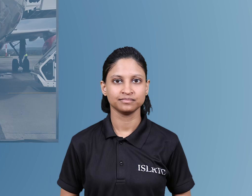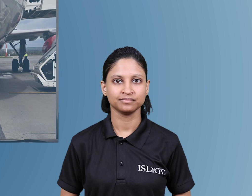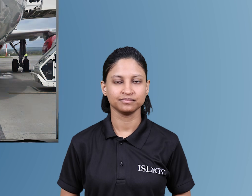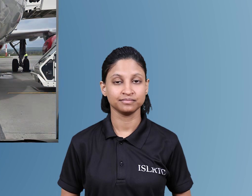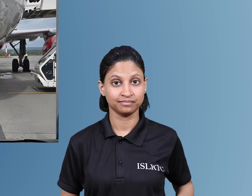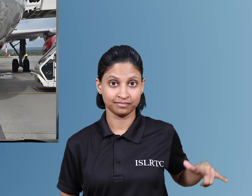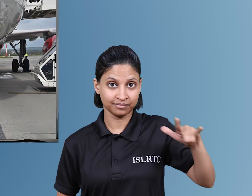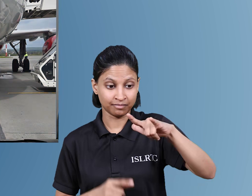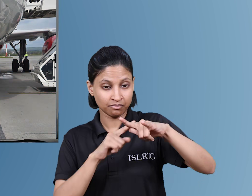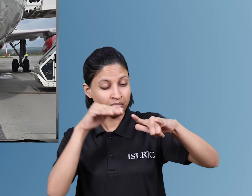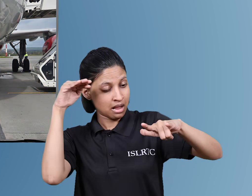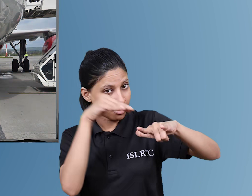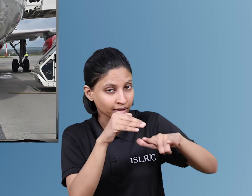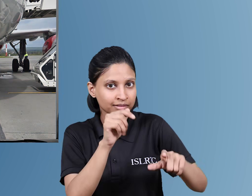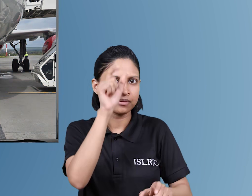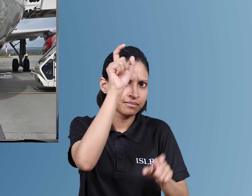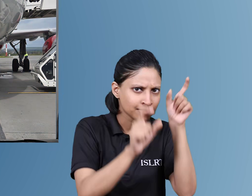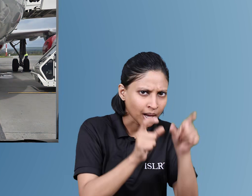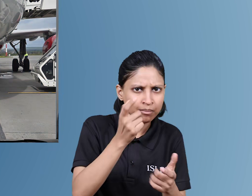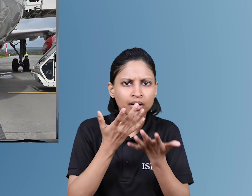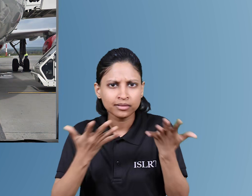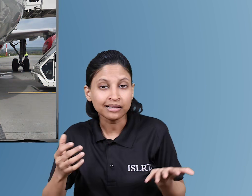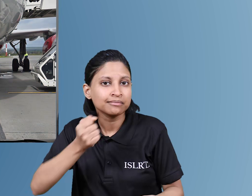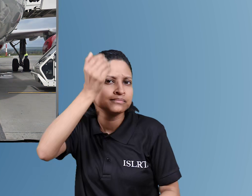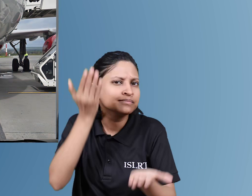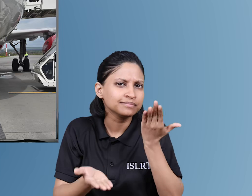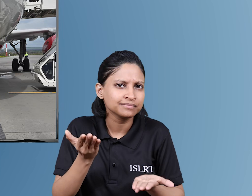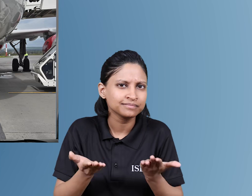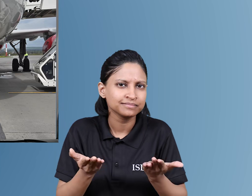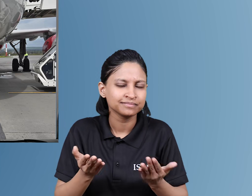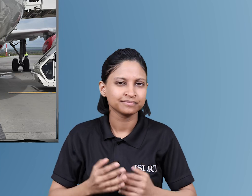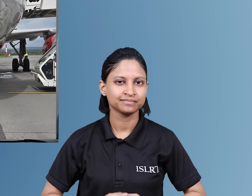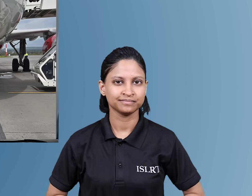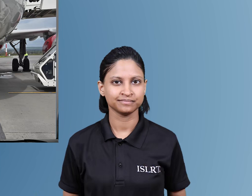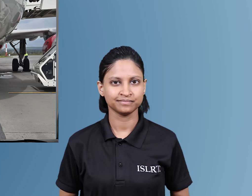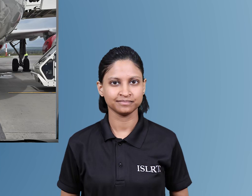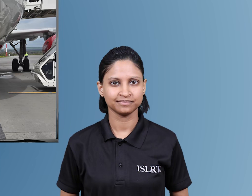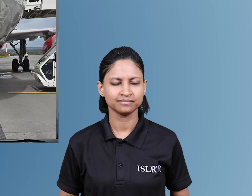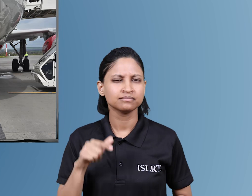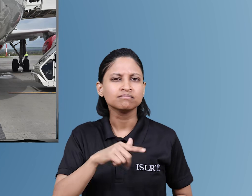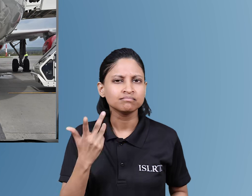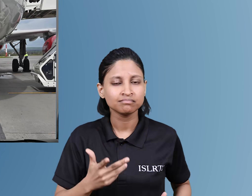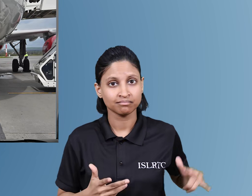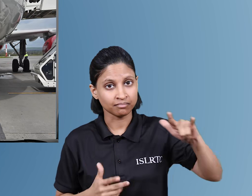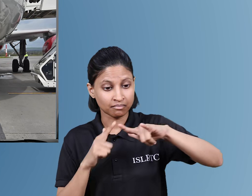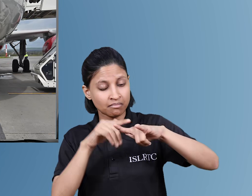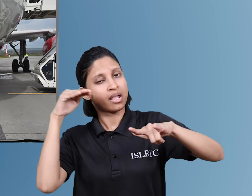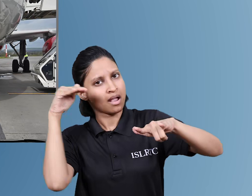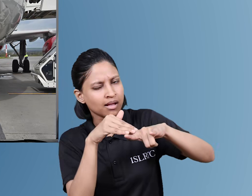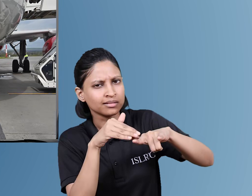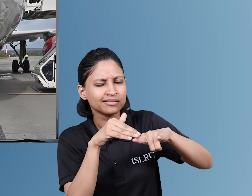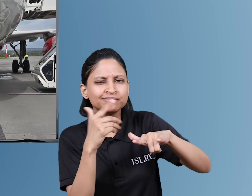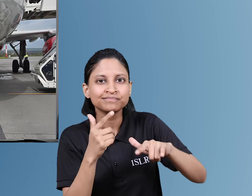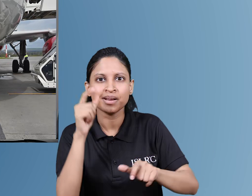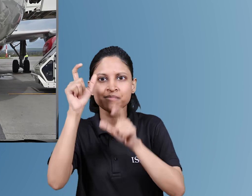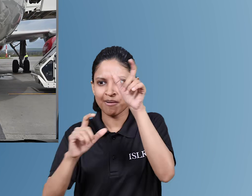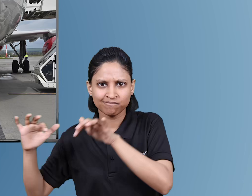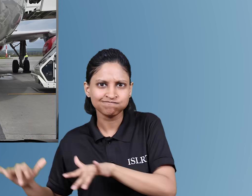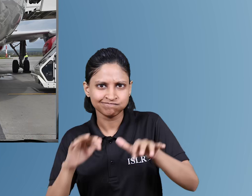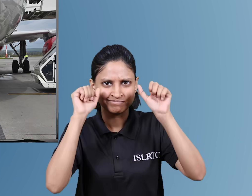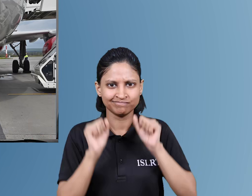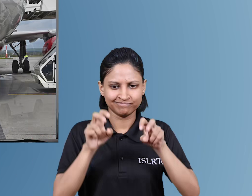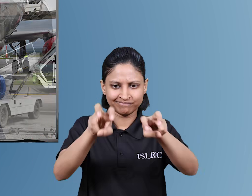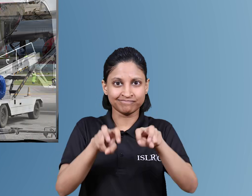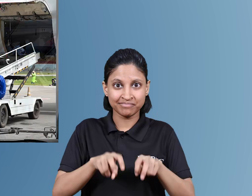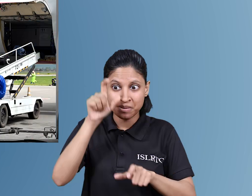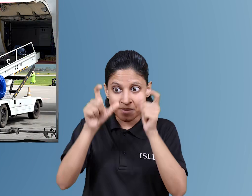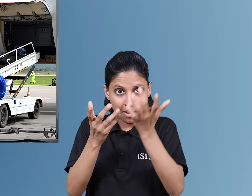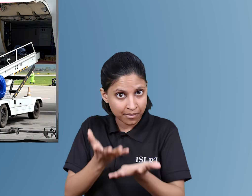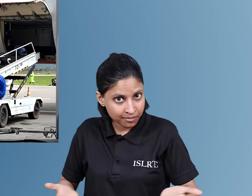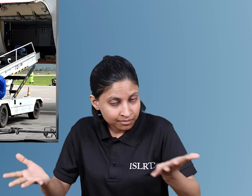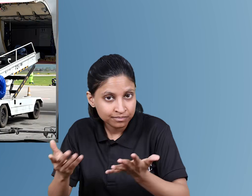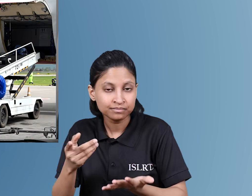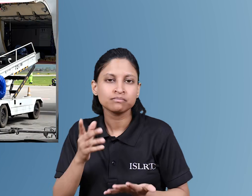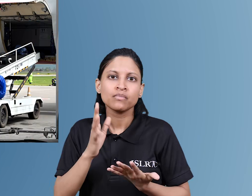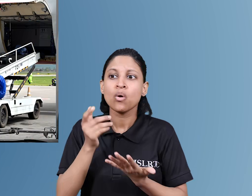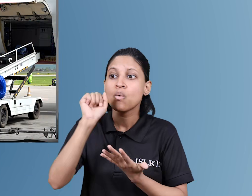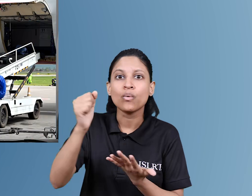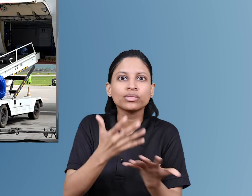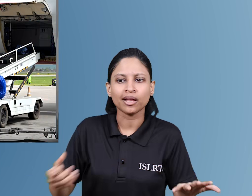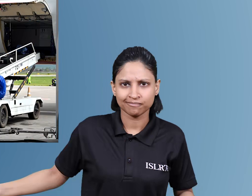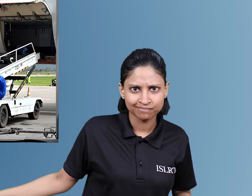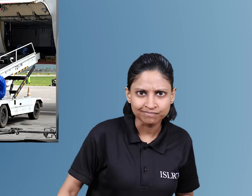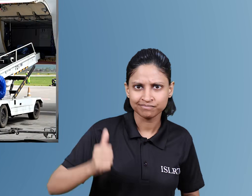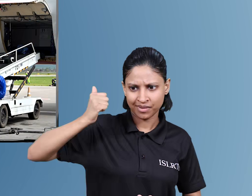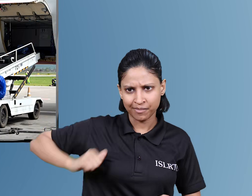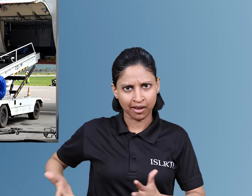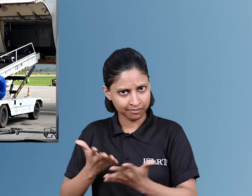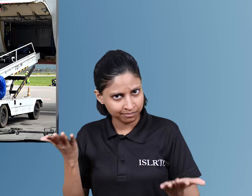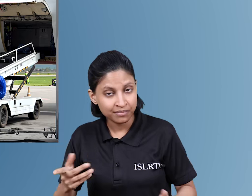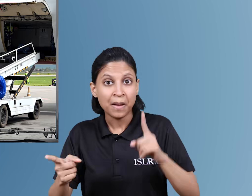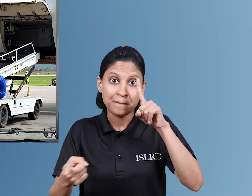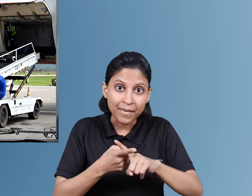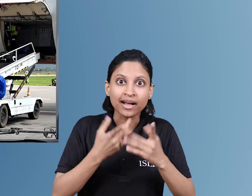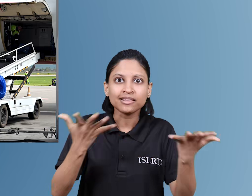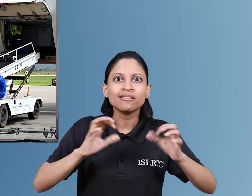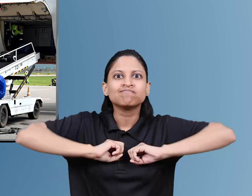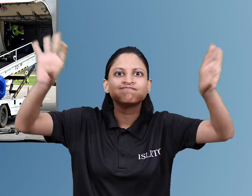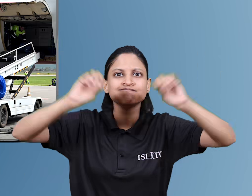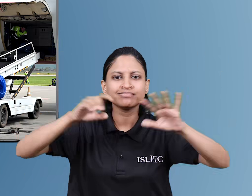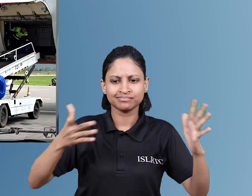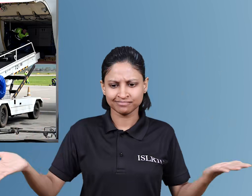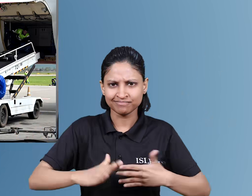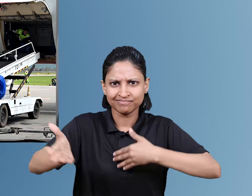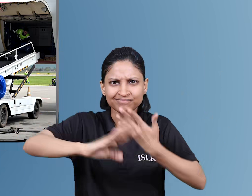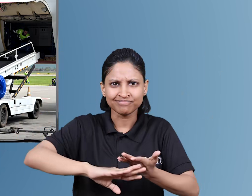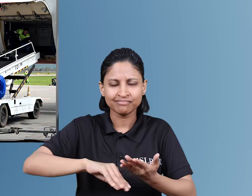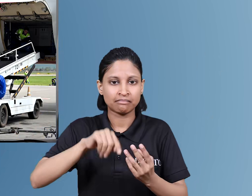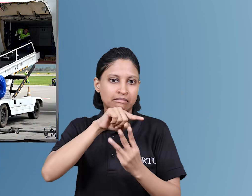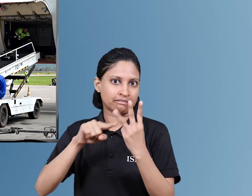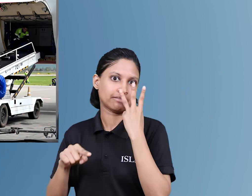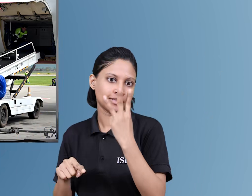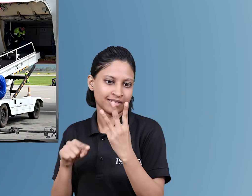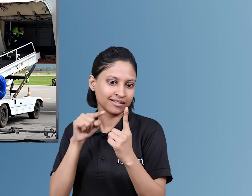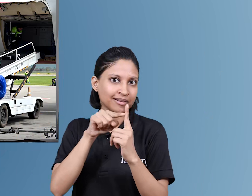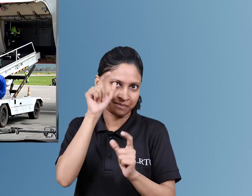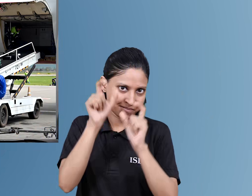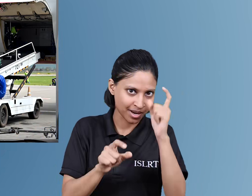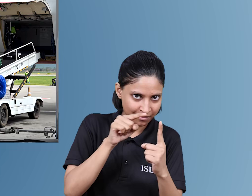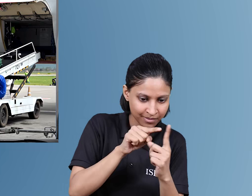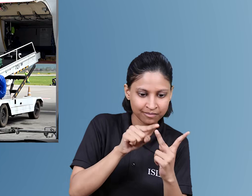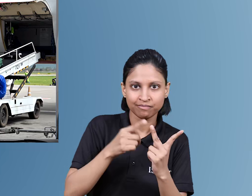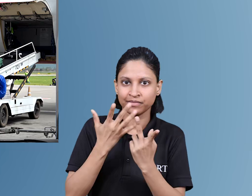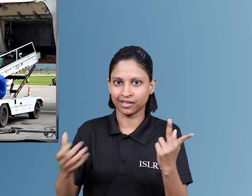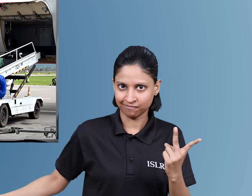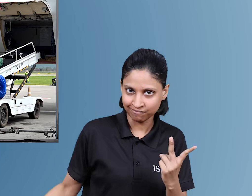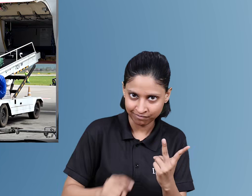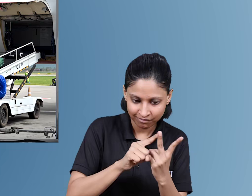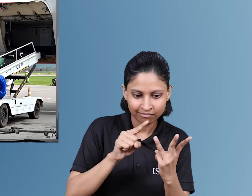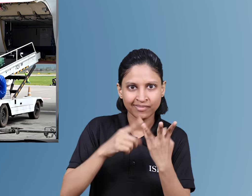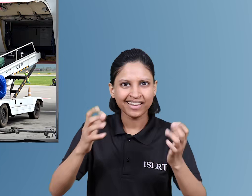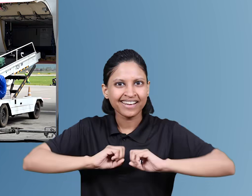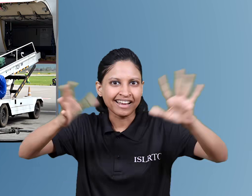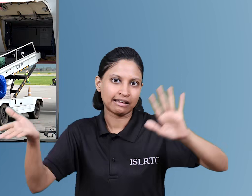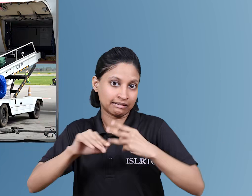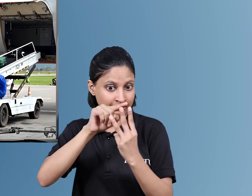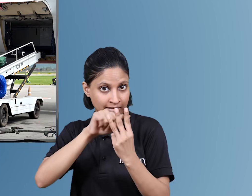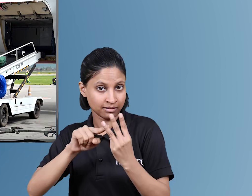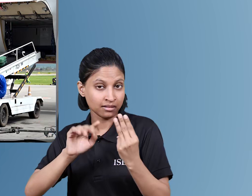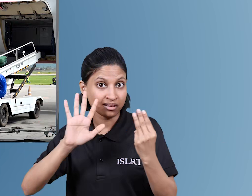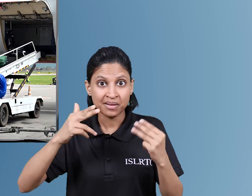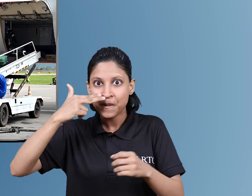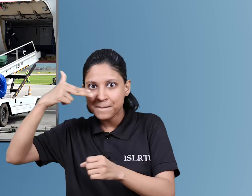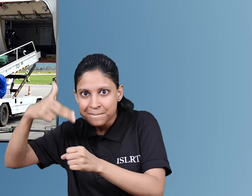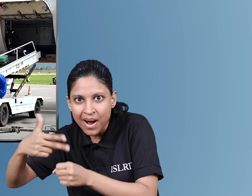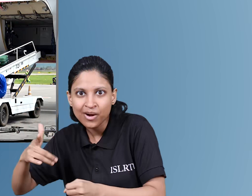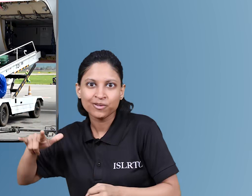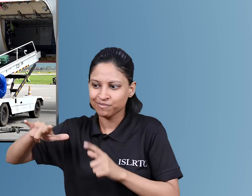Payload The total weight of cargo, passengers and luggage that an aircraft can carry, excluding the weight of the aircraft itself and its fuel.